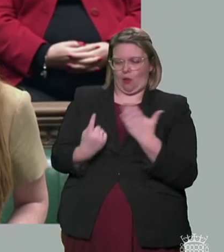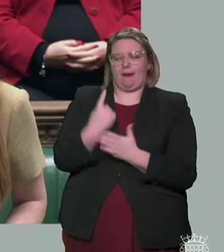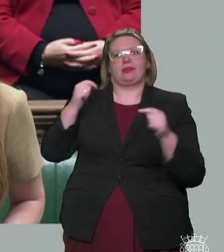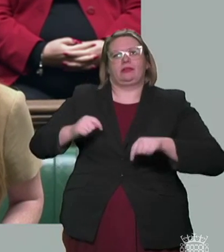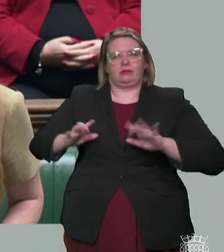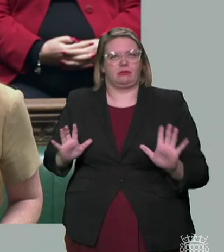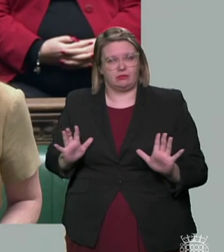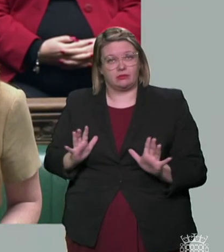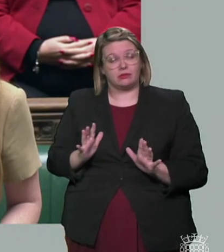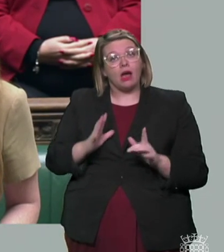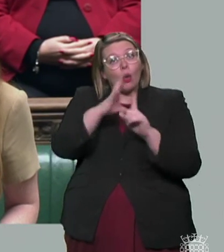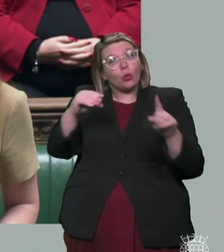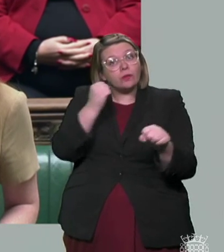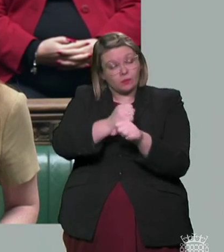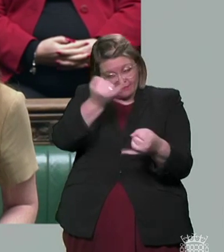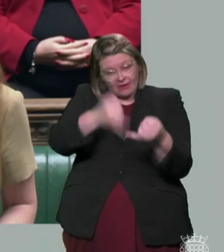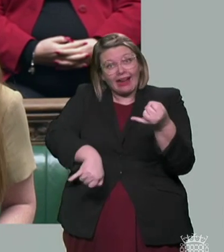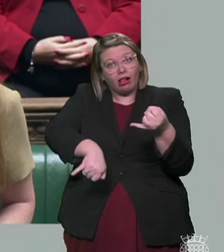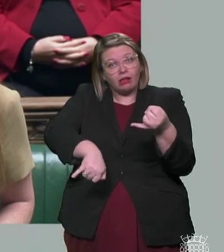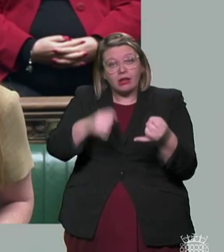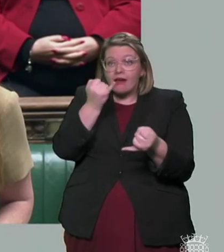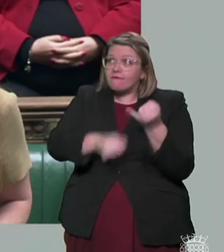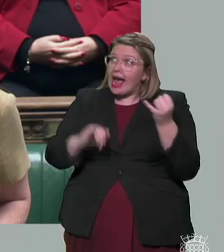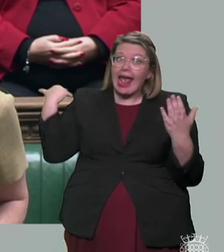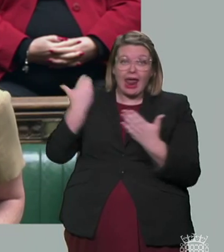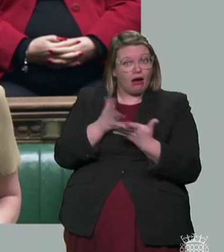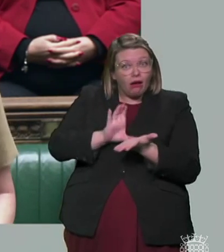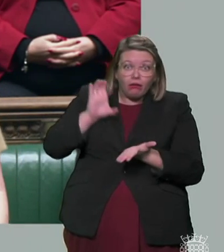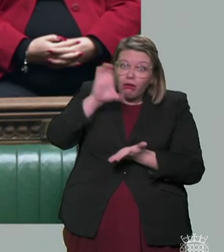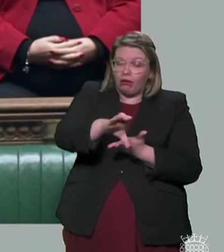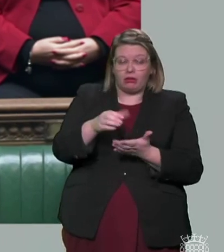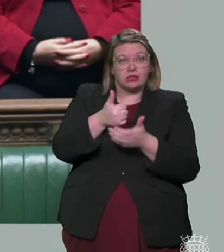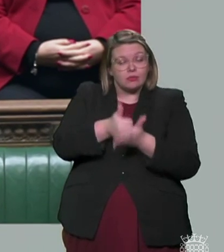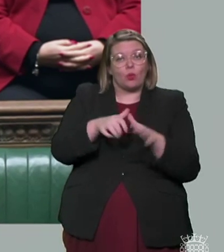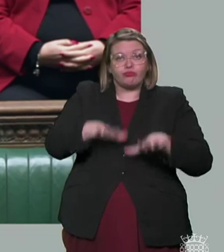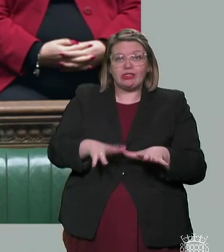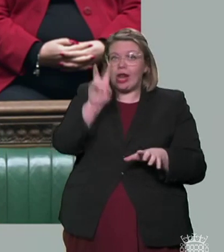His Government have failed to invest in long-term energy security.